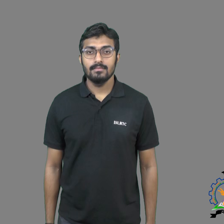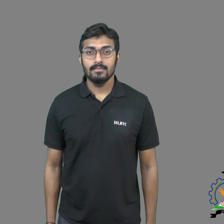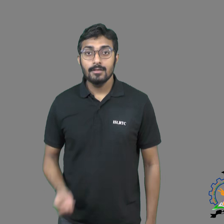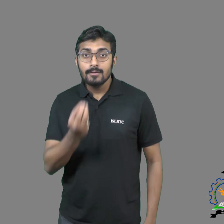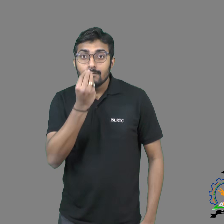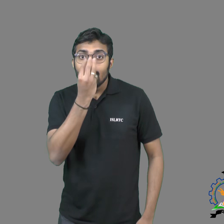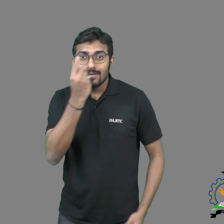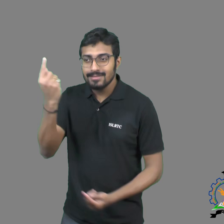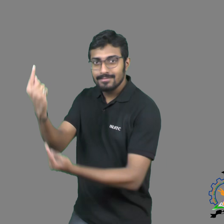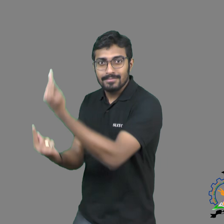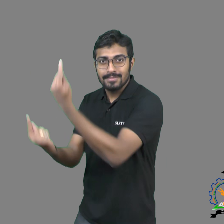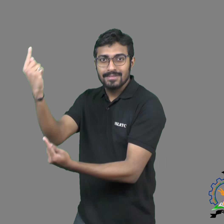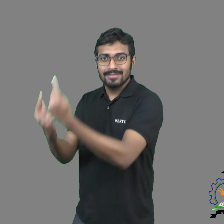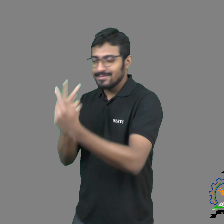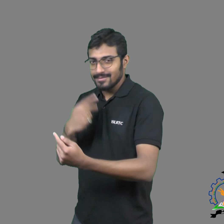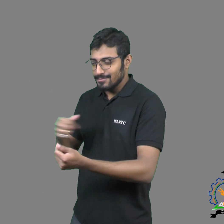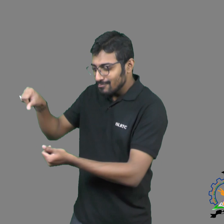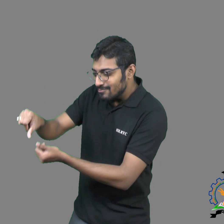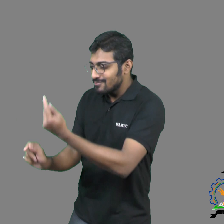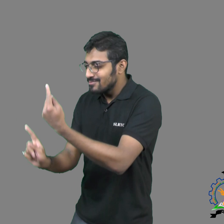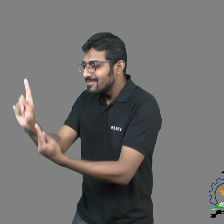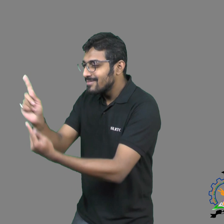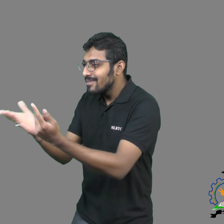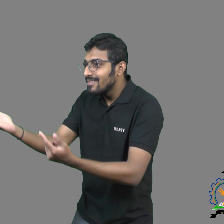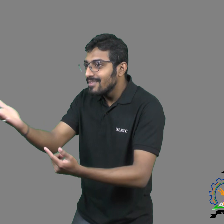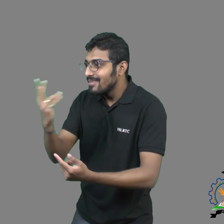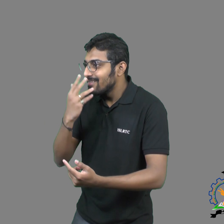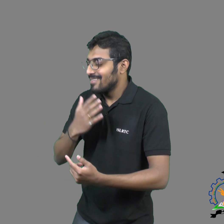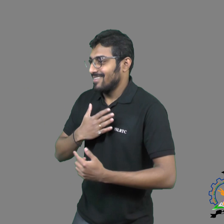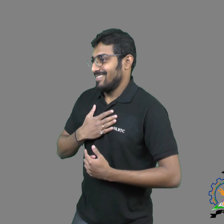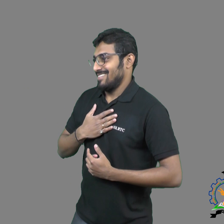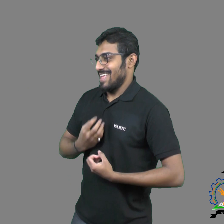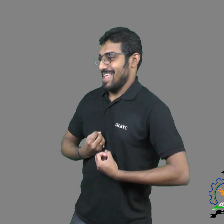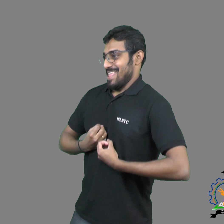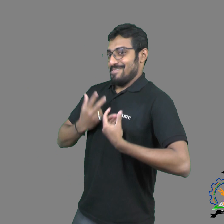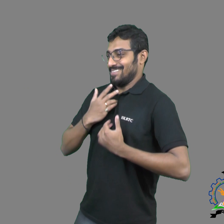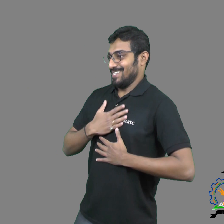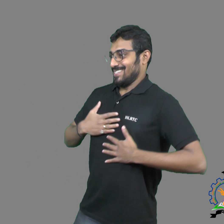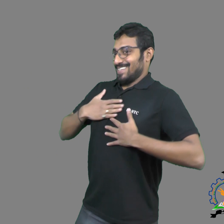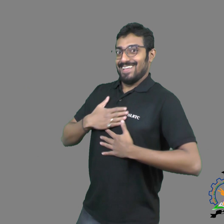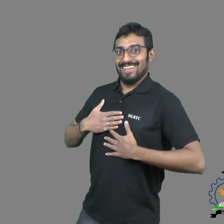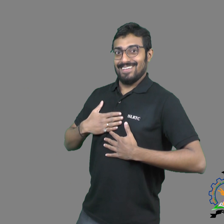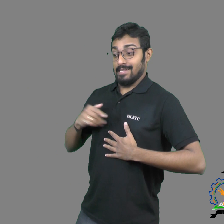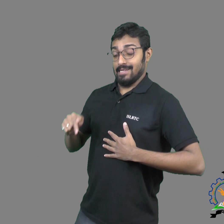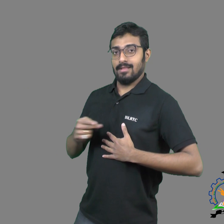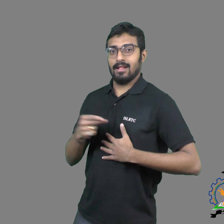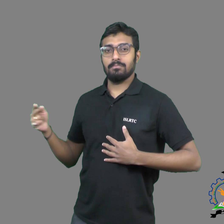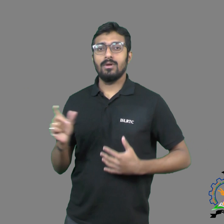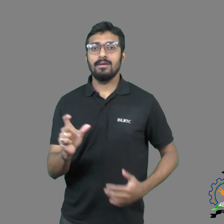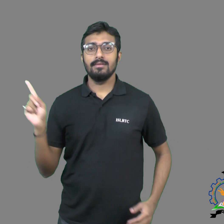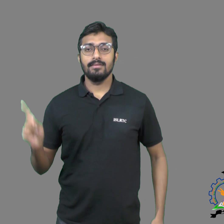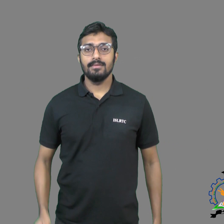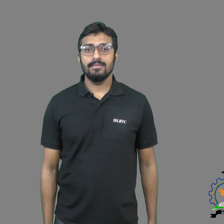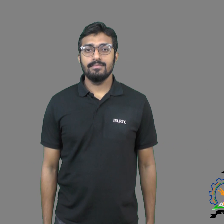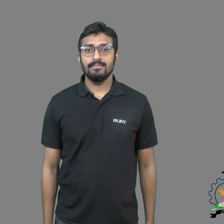Flower For Recreation